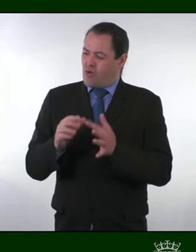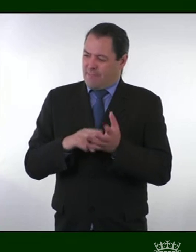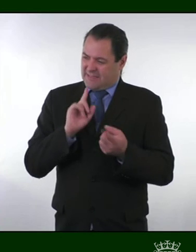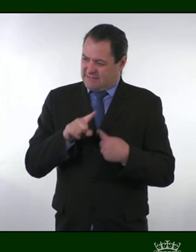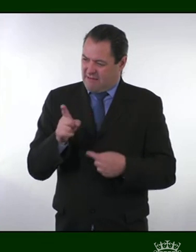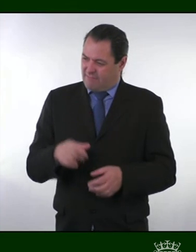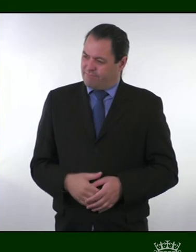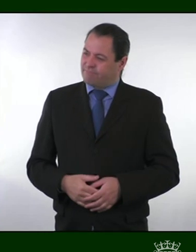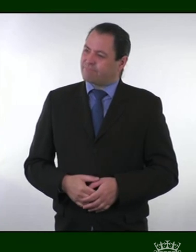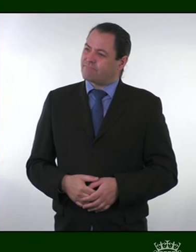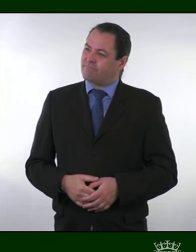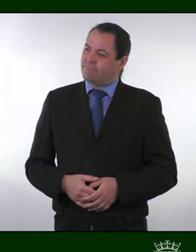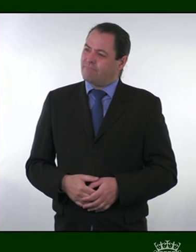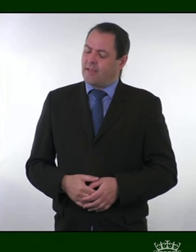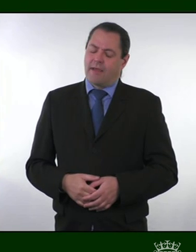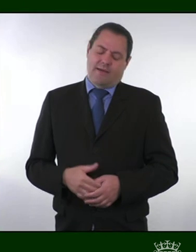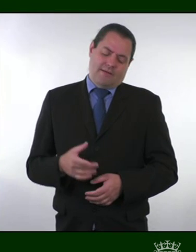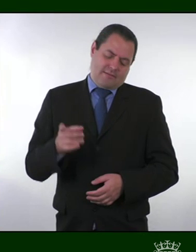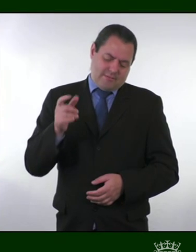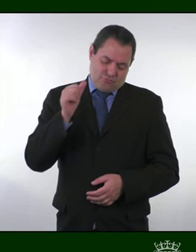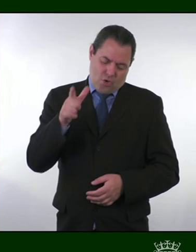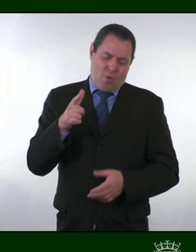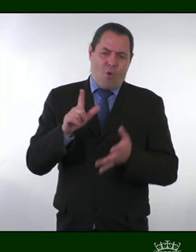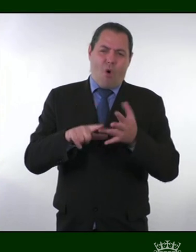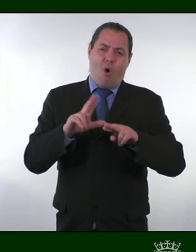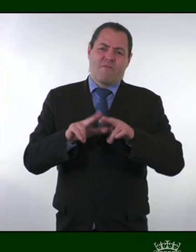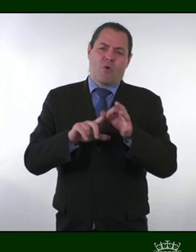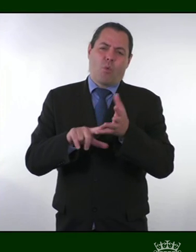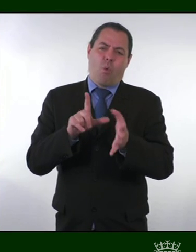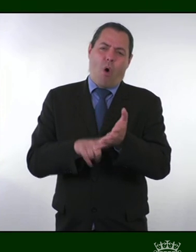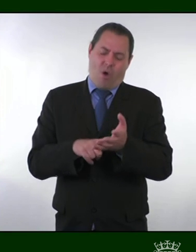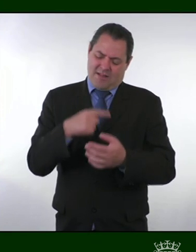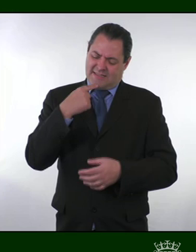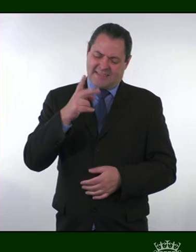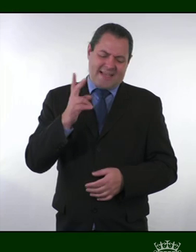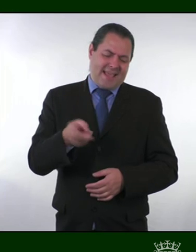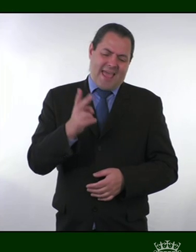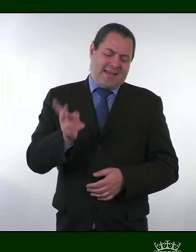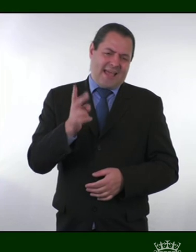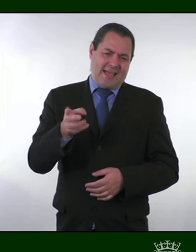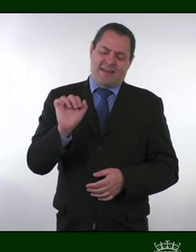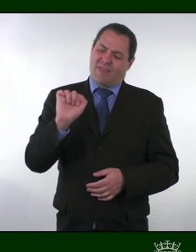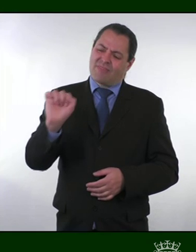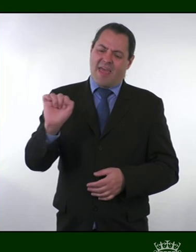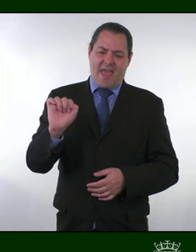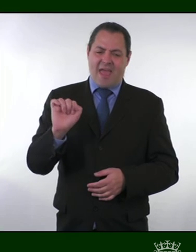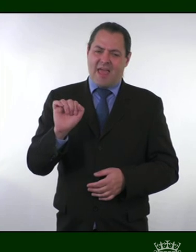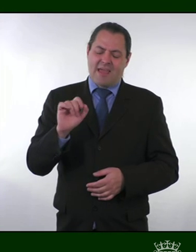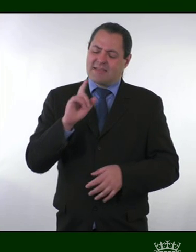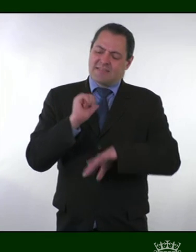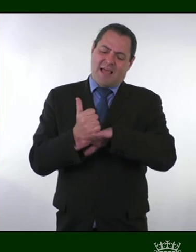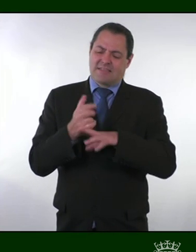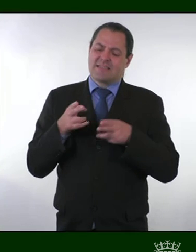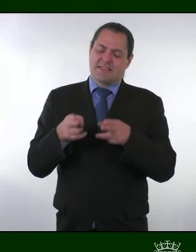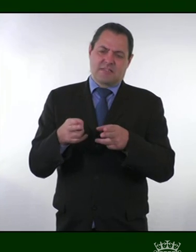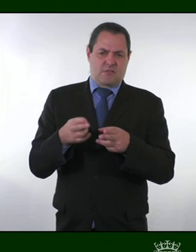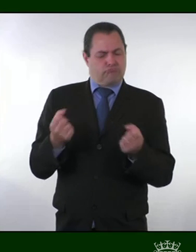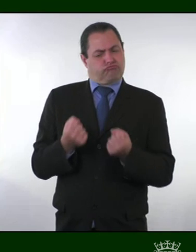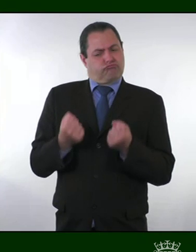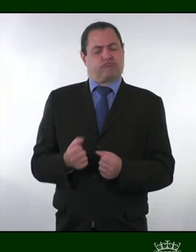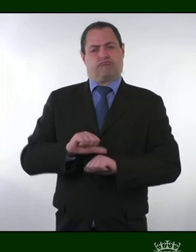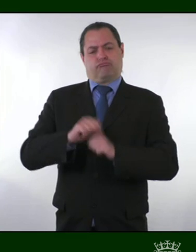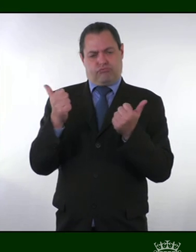As the right honourable and learned Gentleman knows perfectly well, Ofqual made it absolutely clear time and again that in its view the system that was in place was robust.